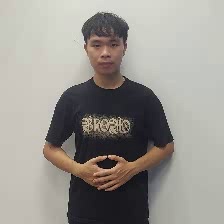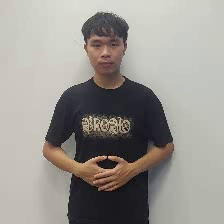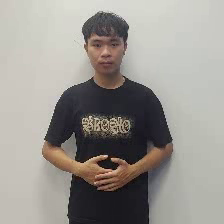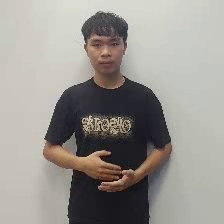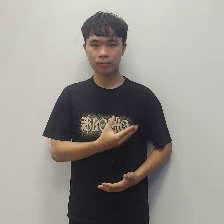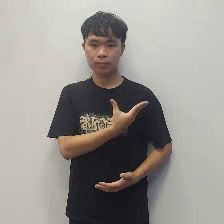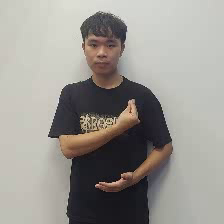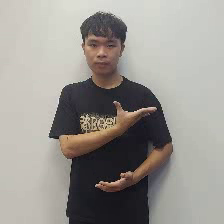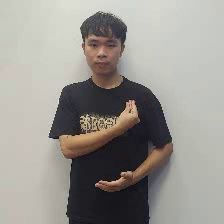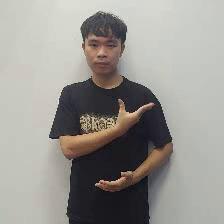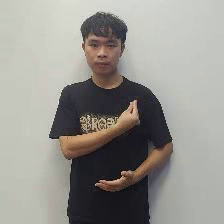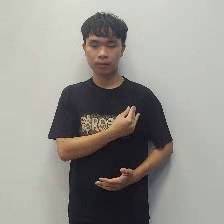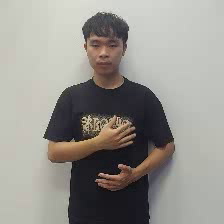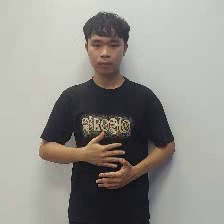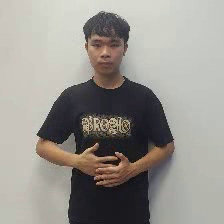Xúc động